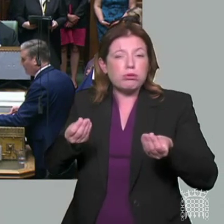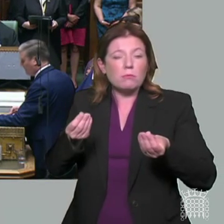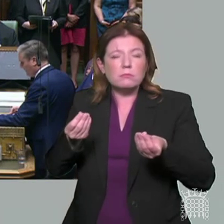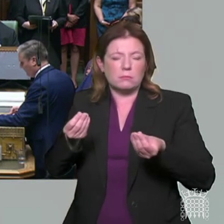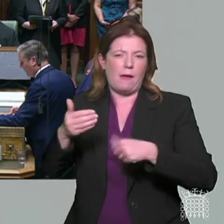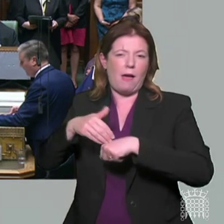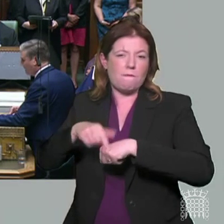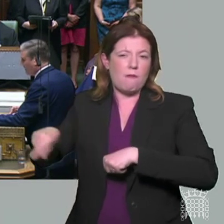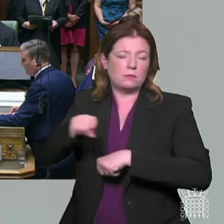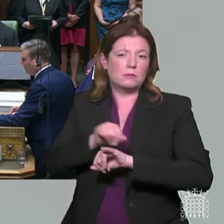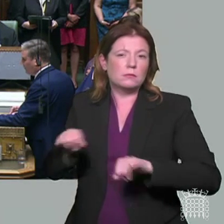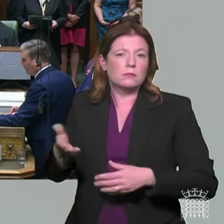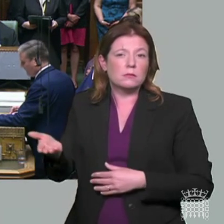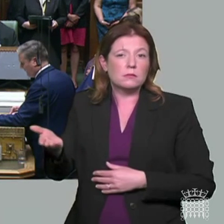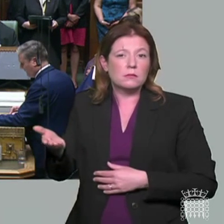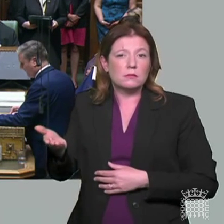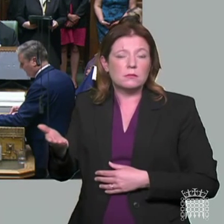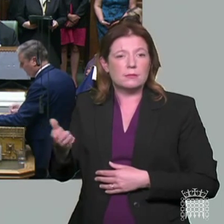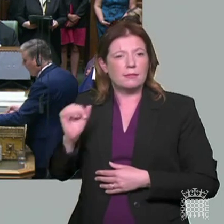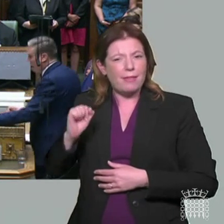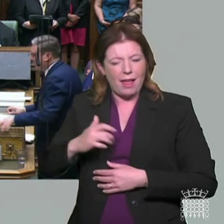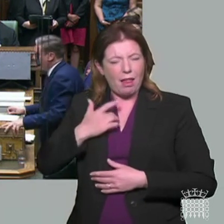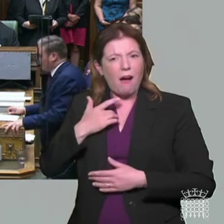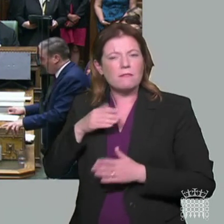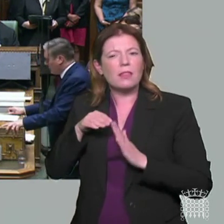They simply cannot afford to live with dignity.